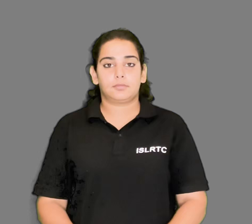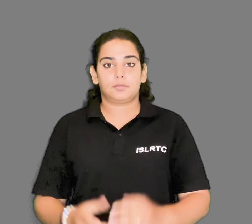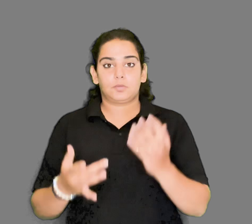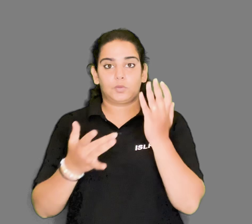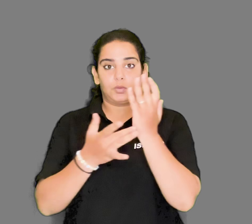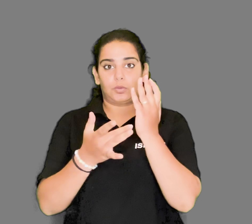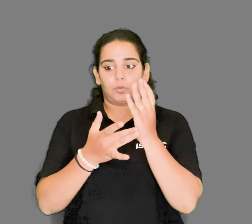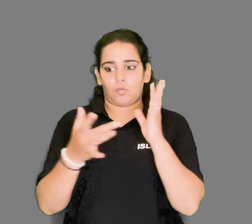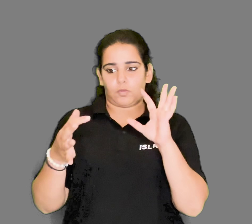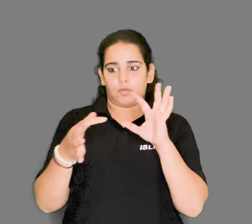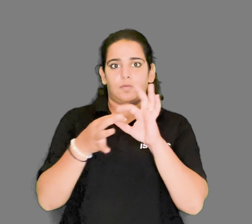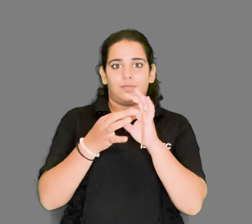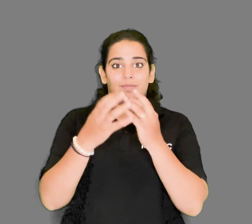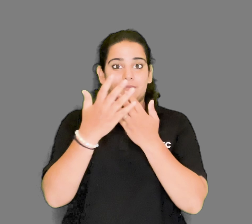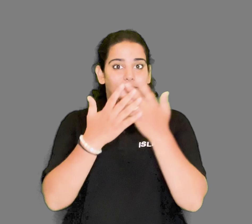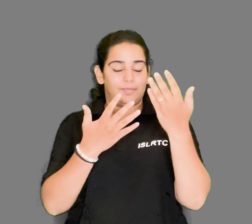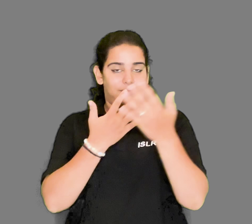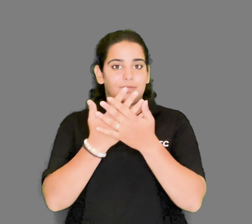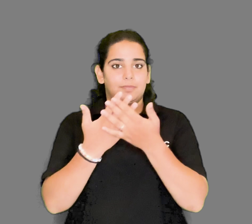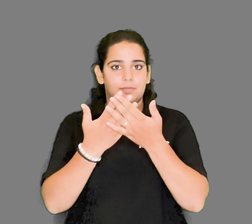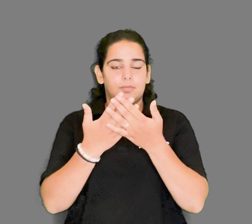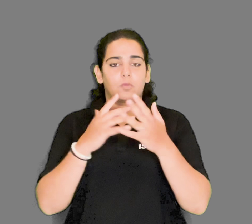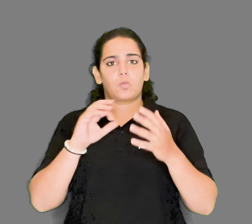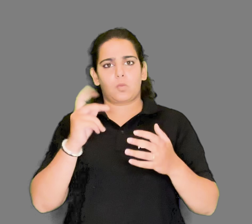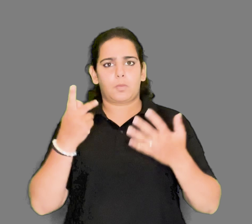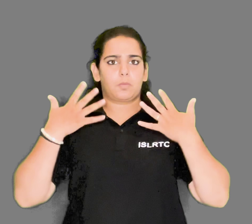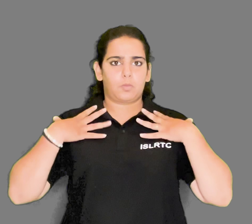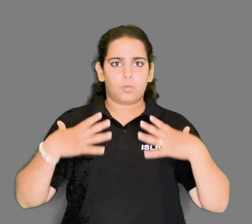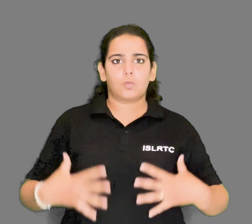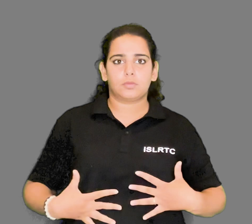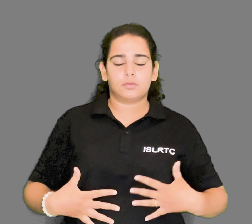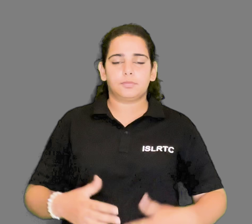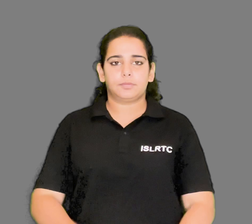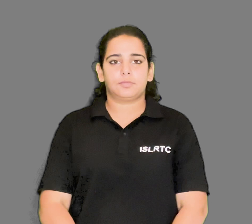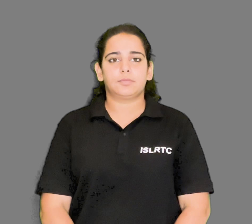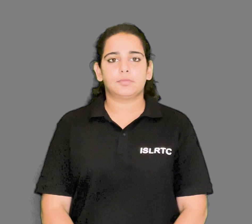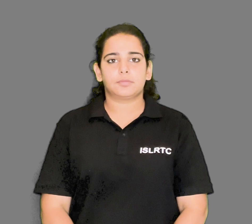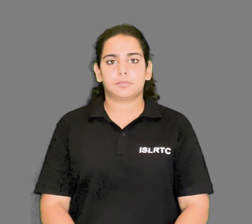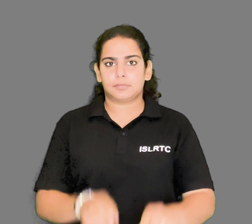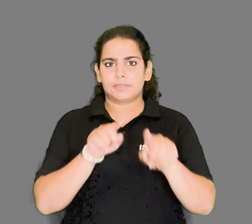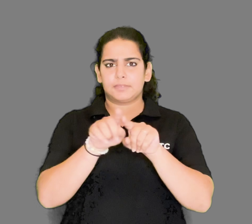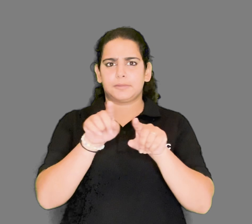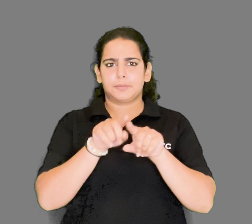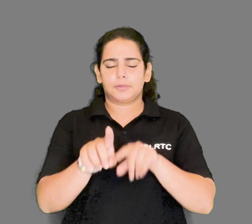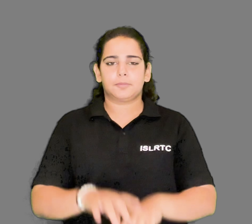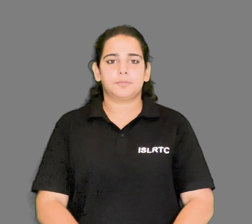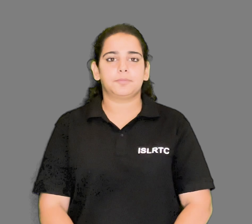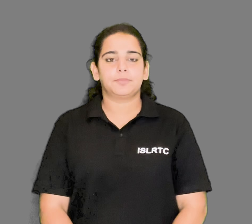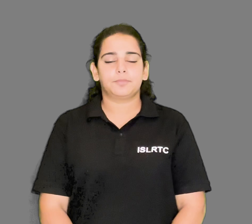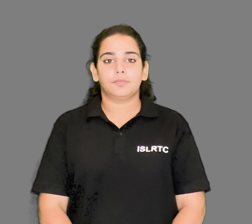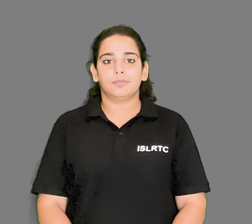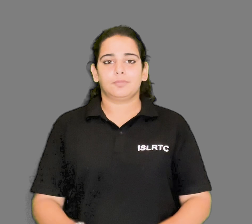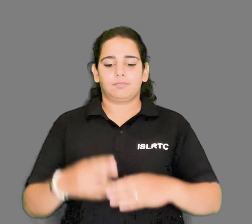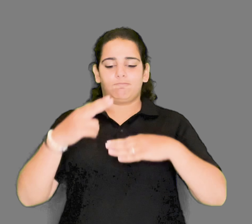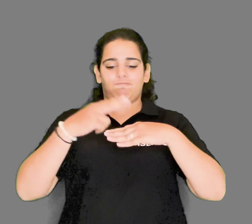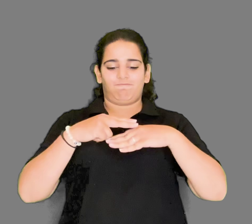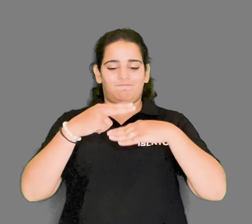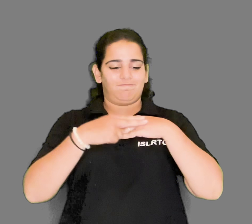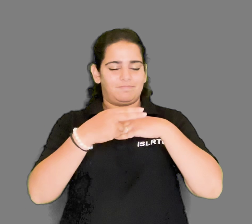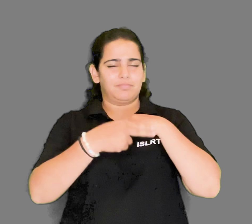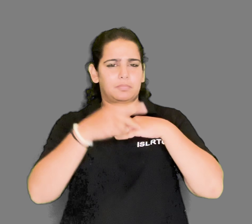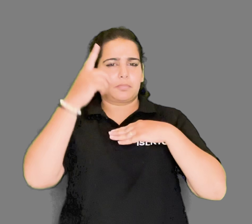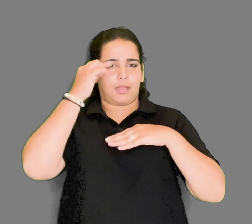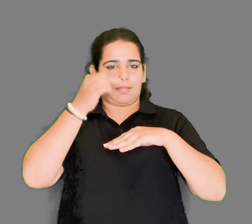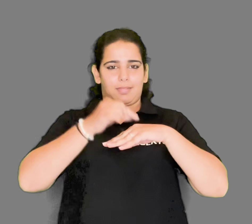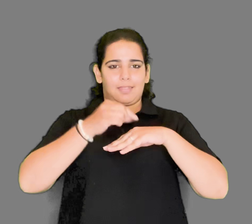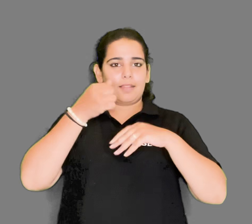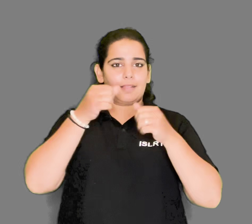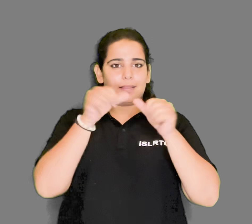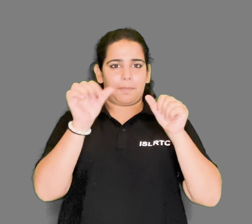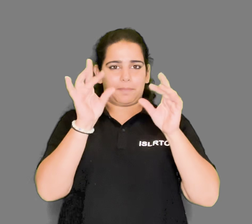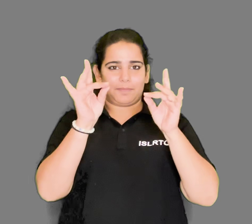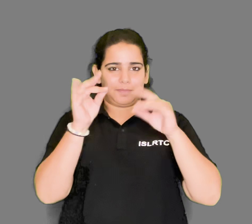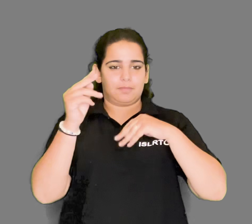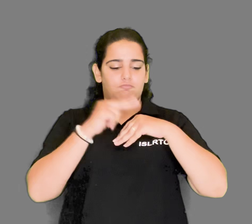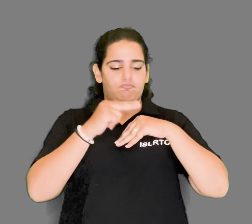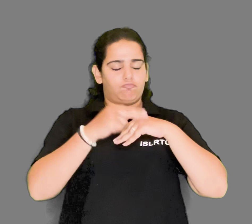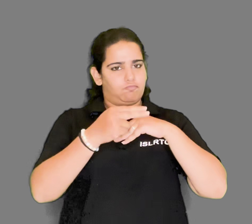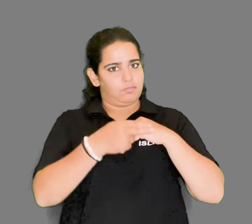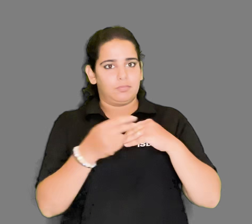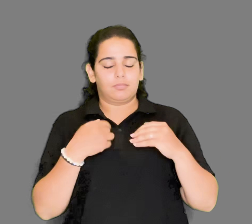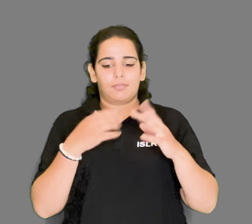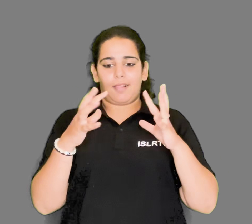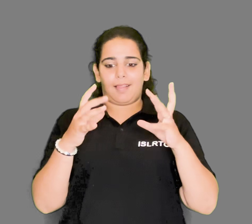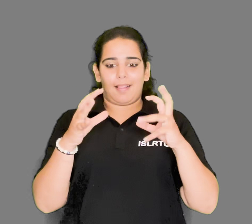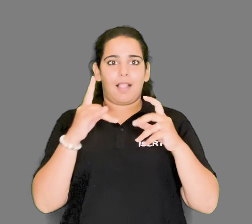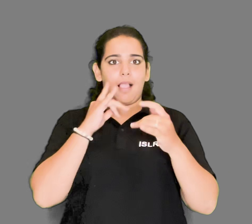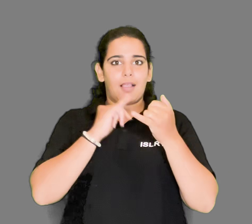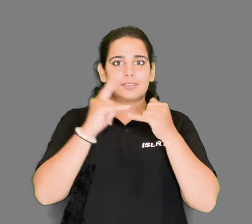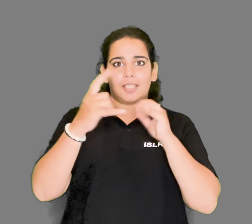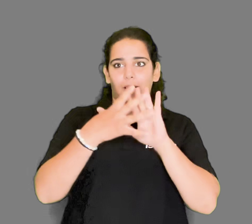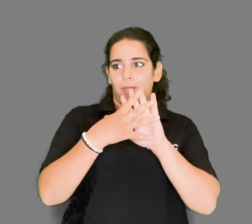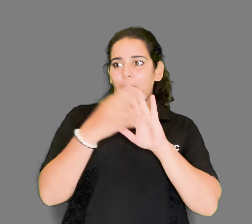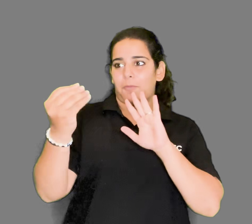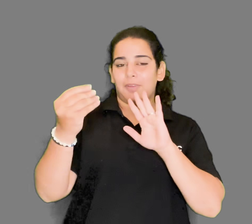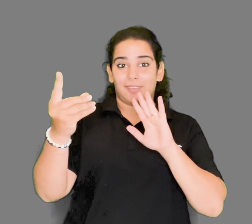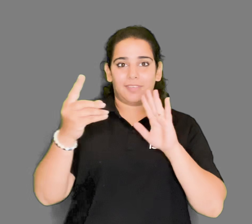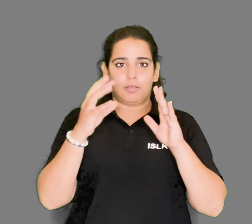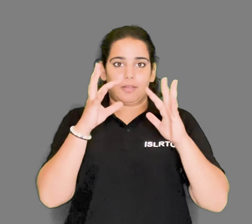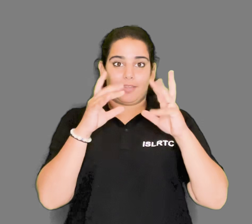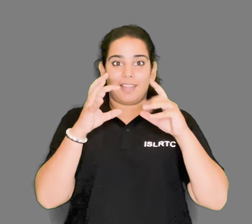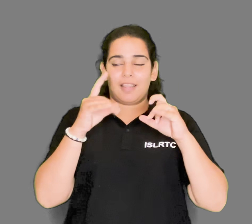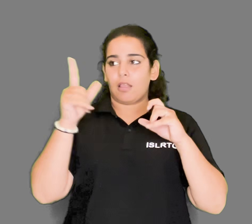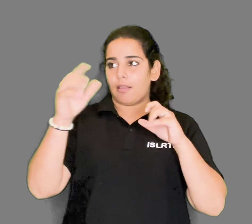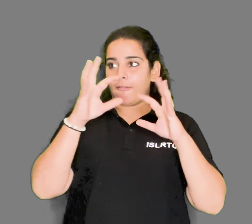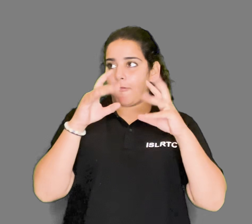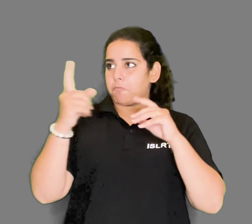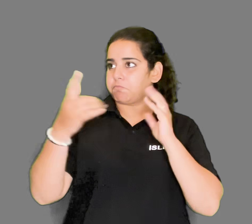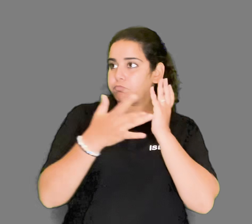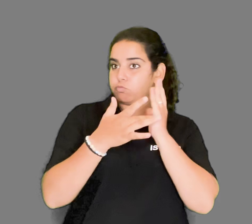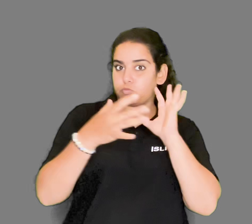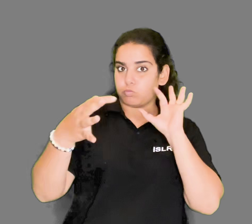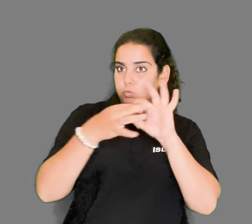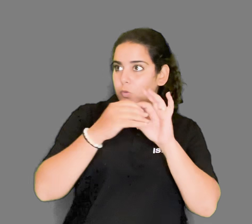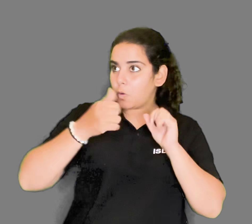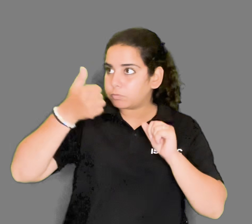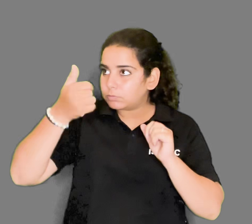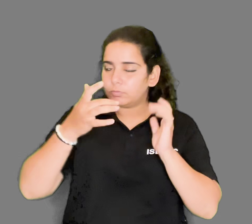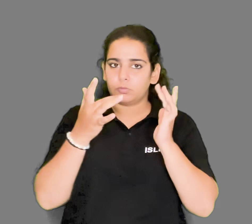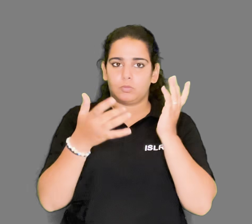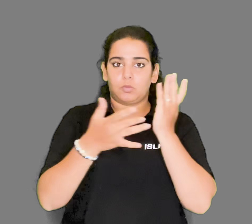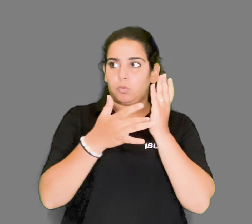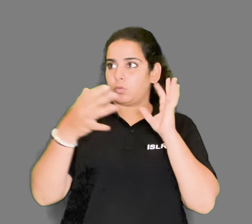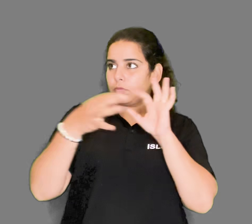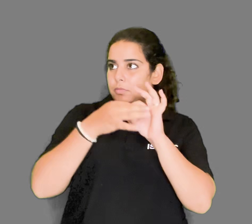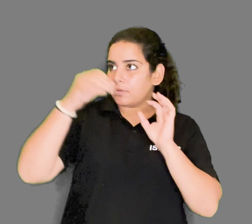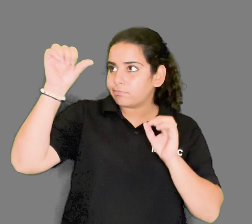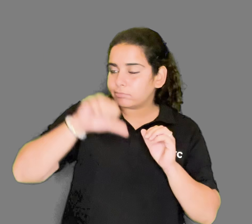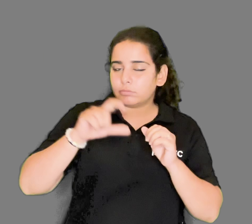Haptic Feedback Technology that uses touch to provide sensory information, helping individuals with visual impairments interact with digital devices through vibrations and tactile sensations